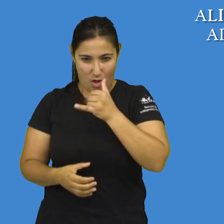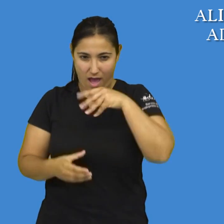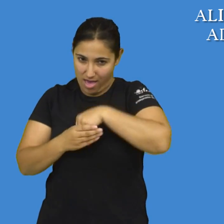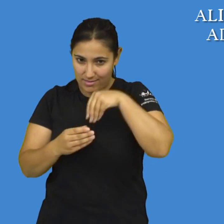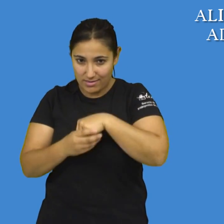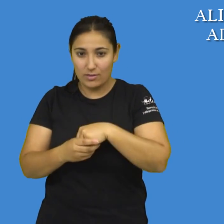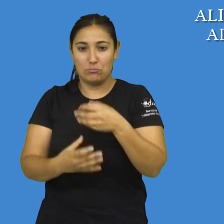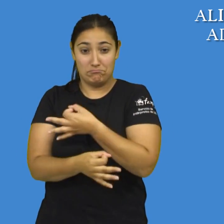dentro